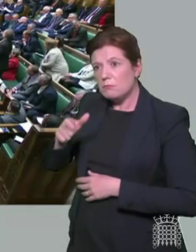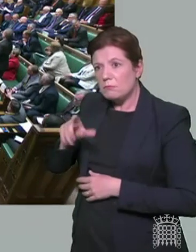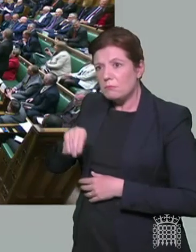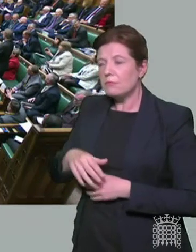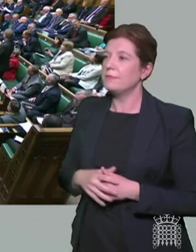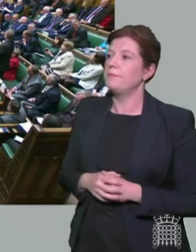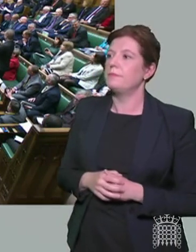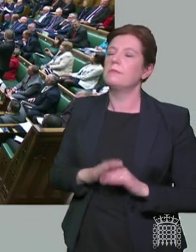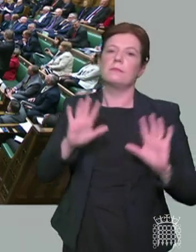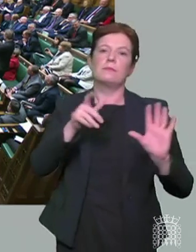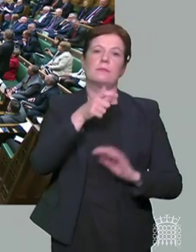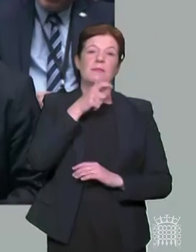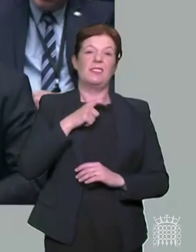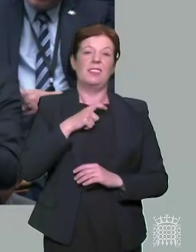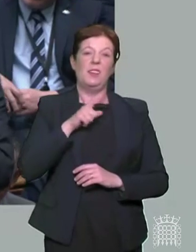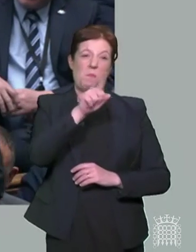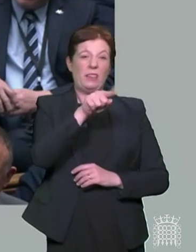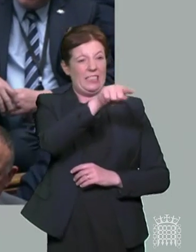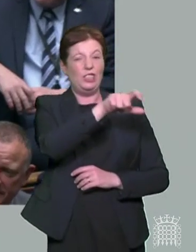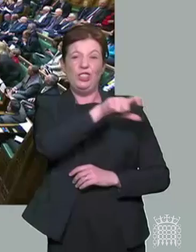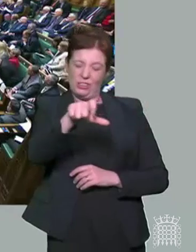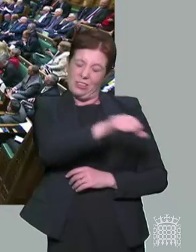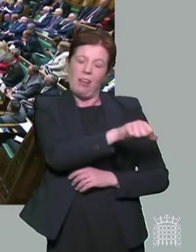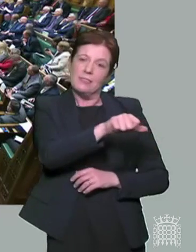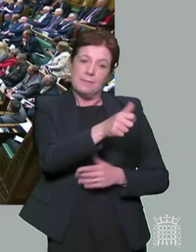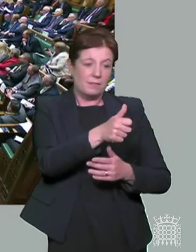Mr Speaker, I withdraw that, but he packs his bags and goes.